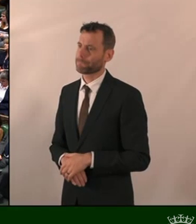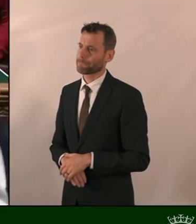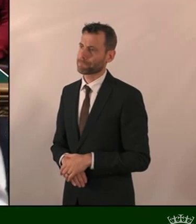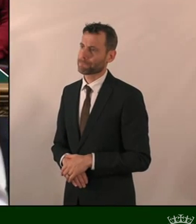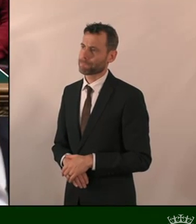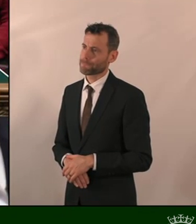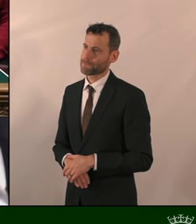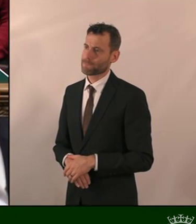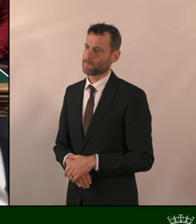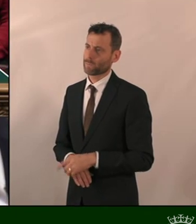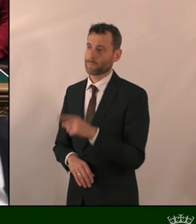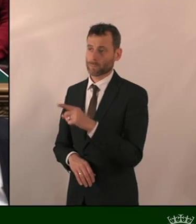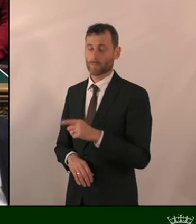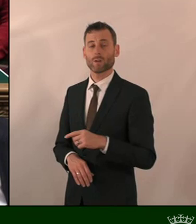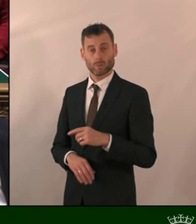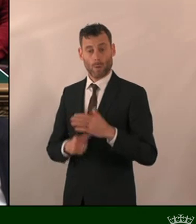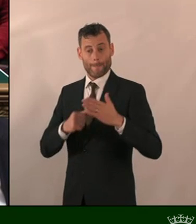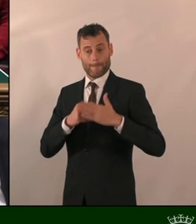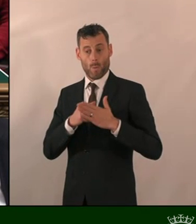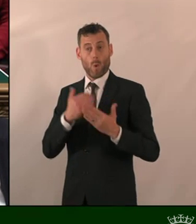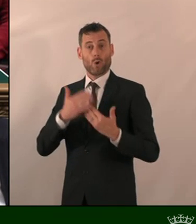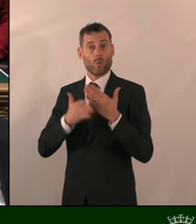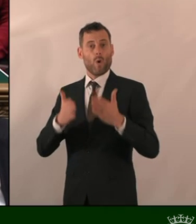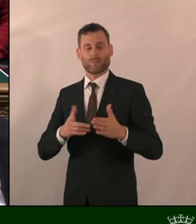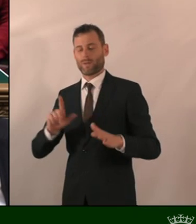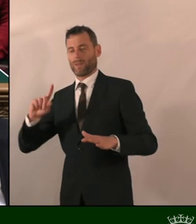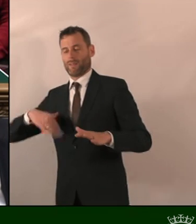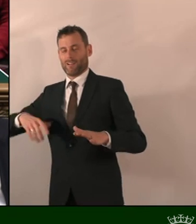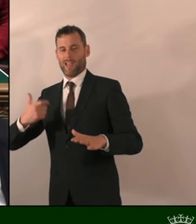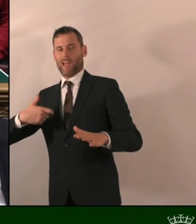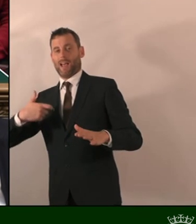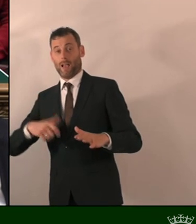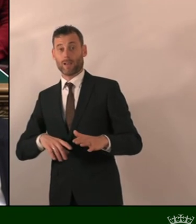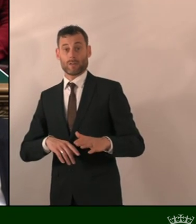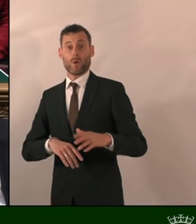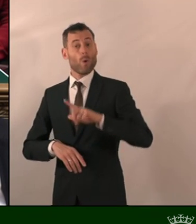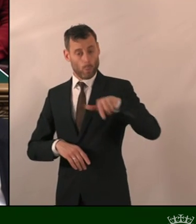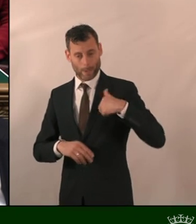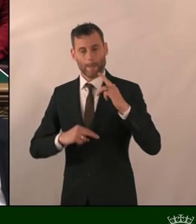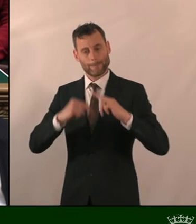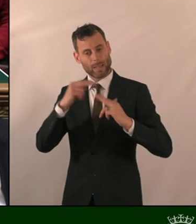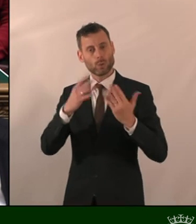In addition to the 40 new hospitals that we are building— Yes.